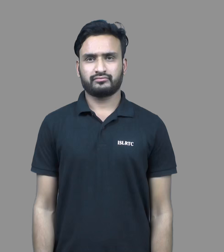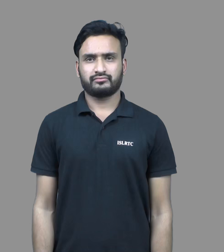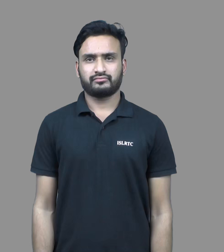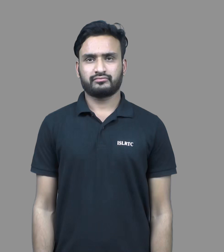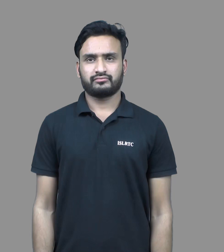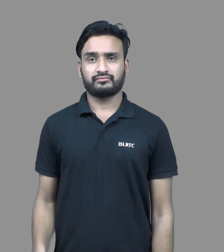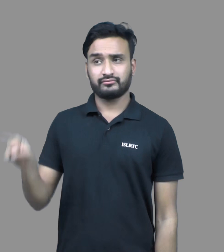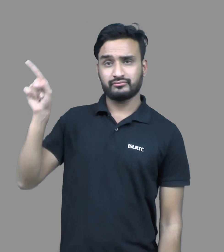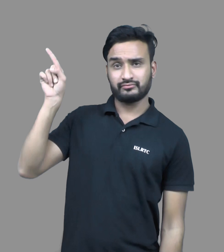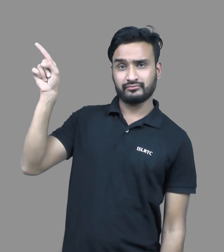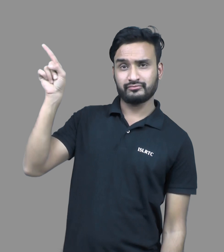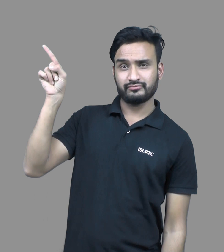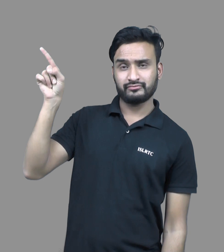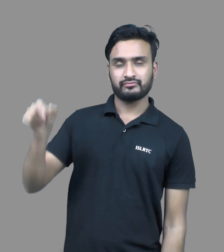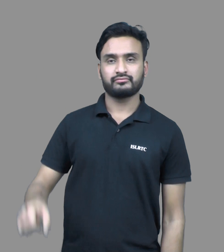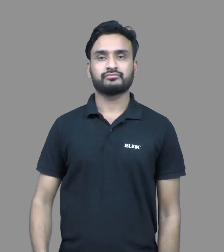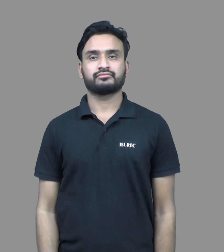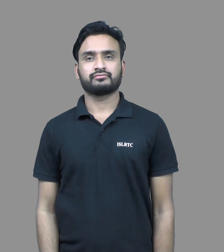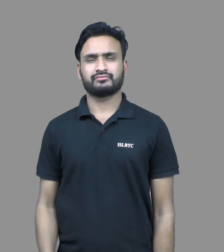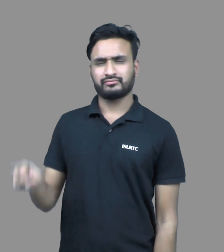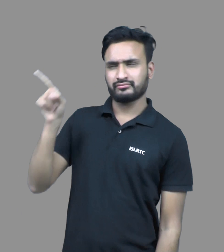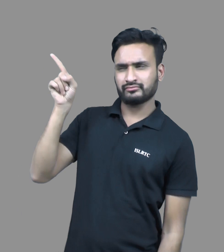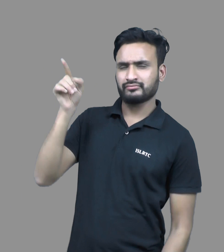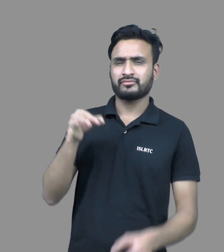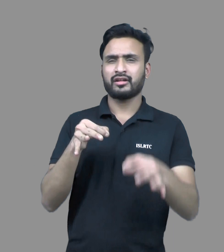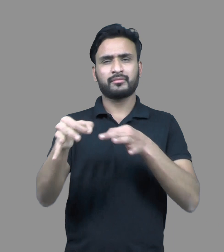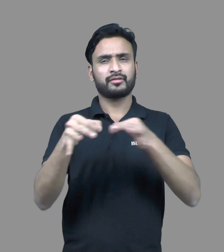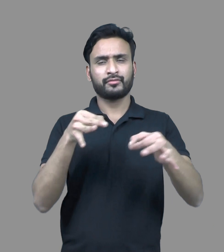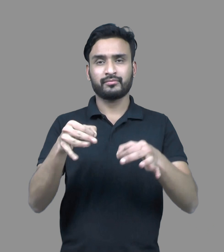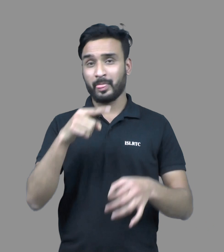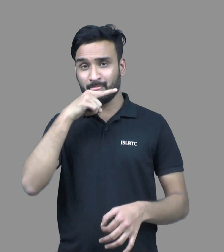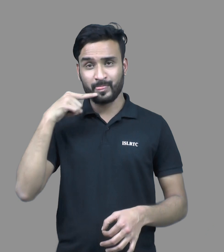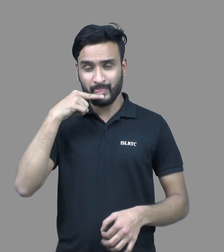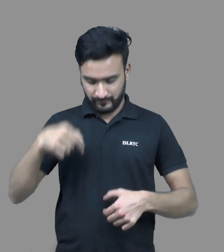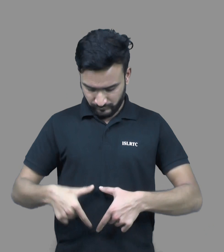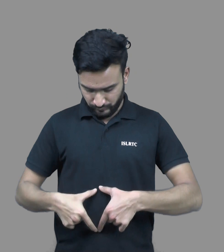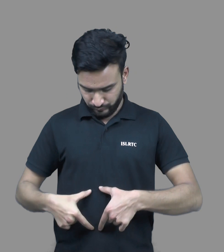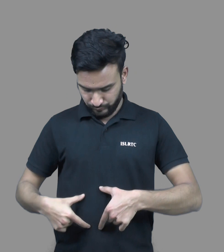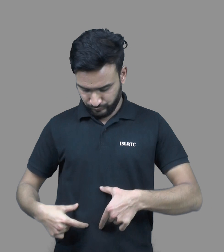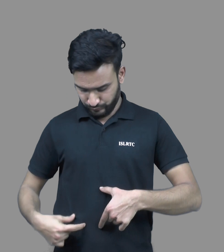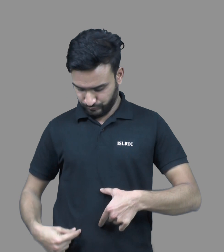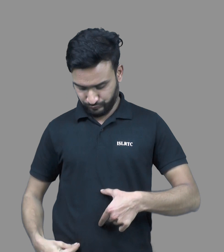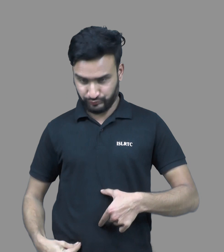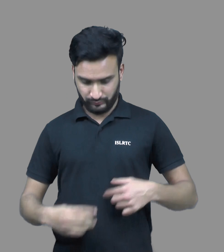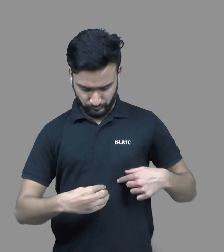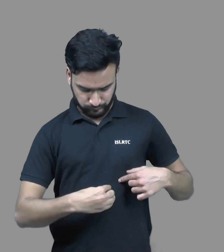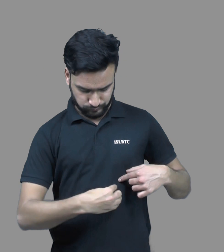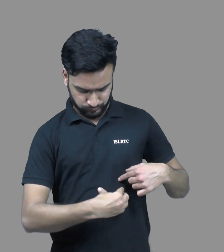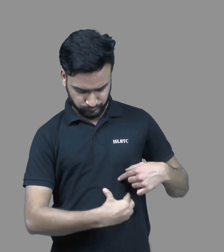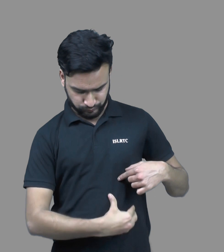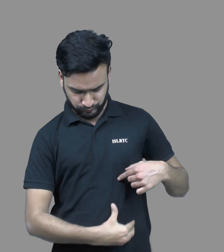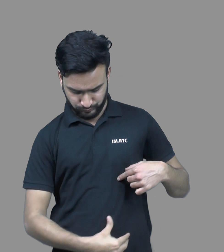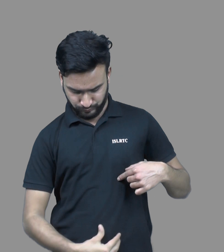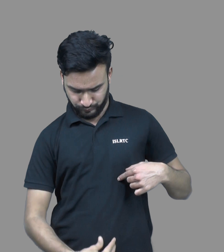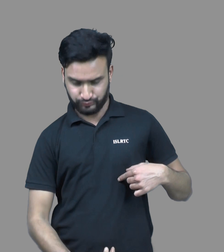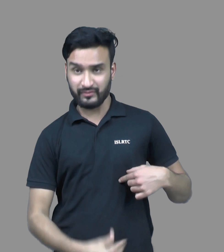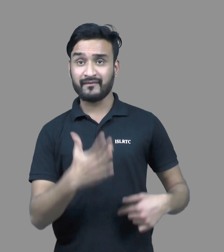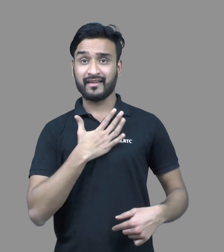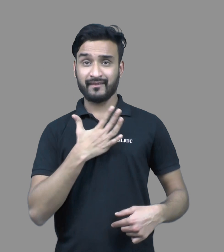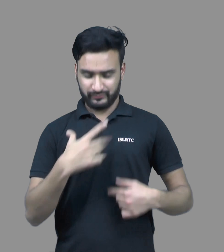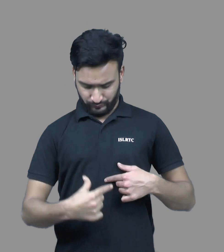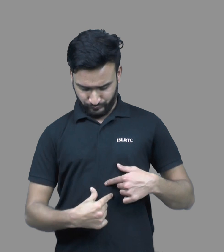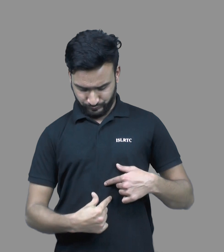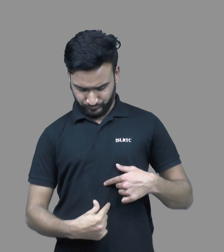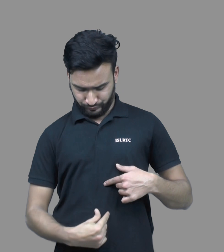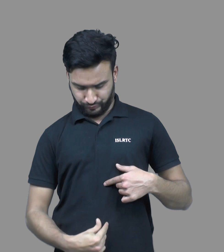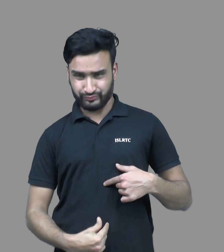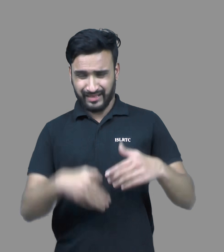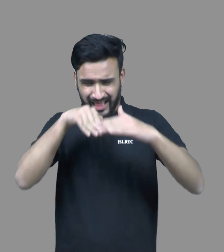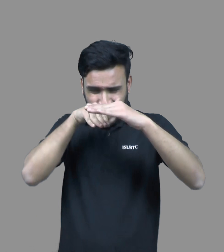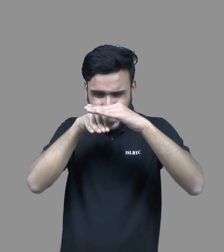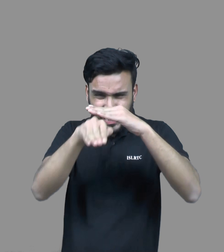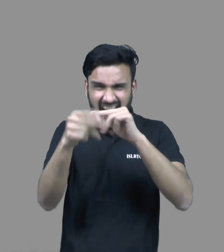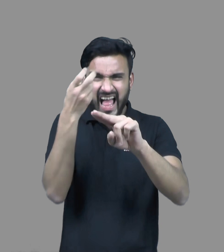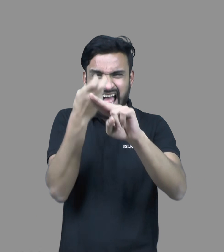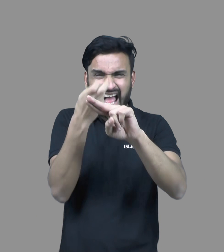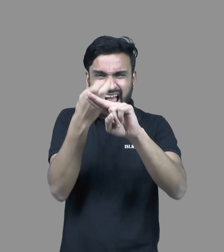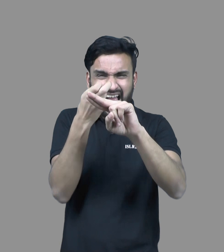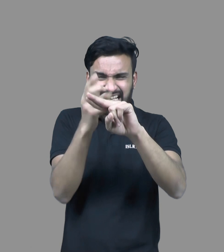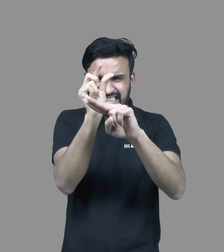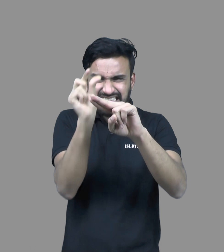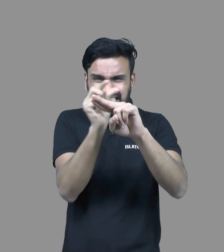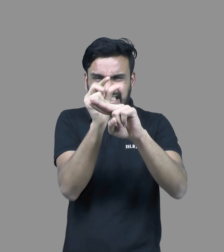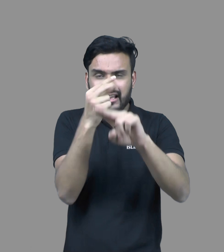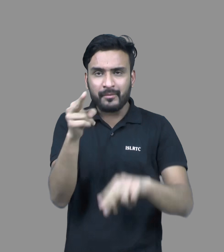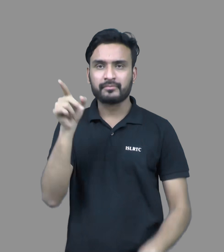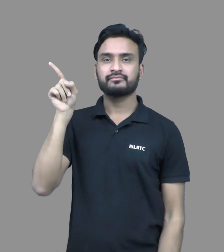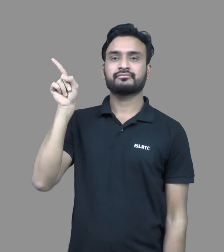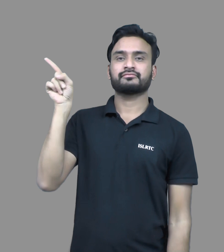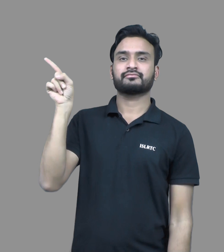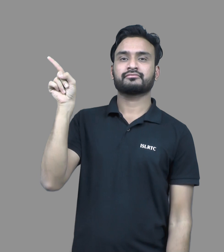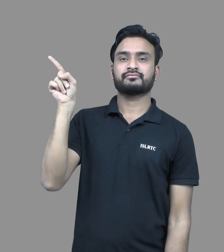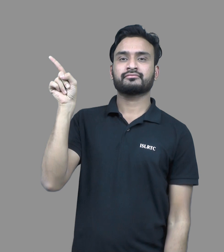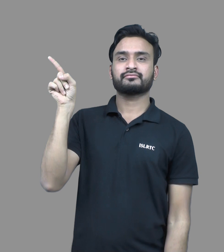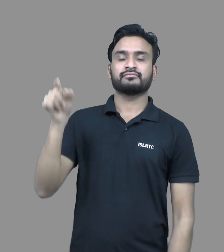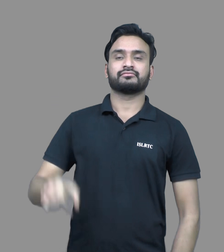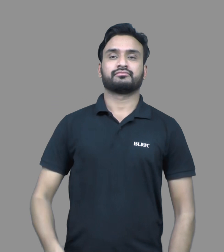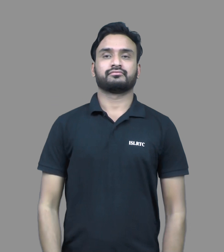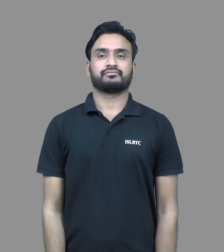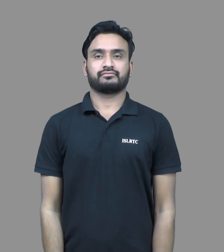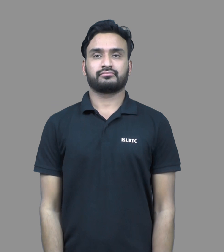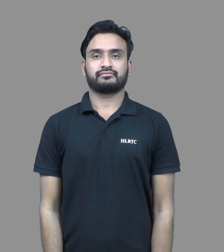Gallstone